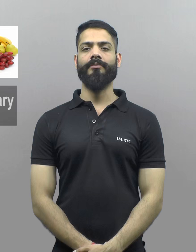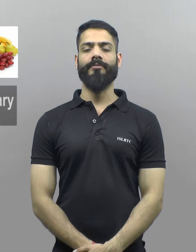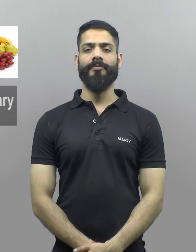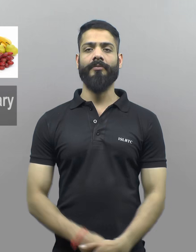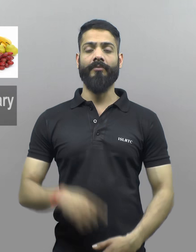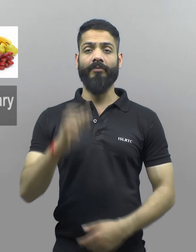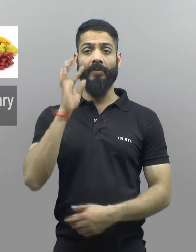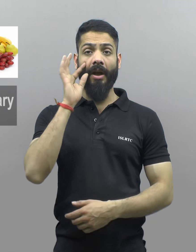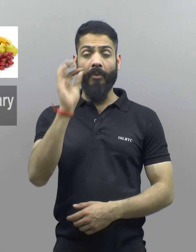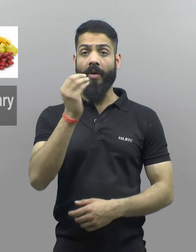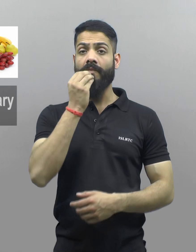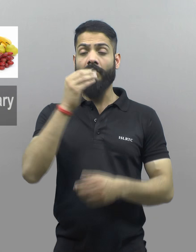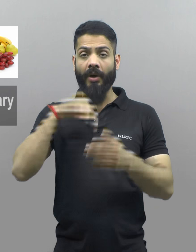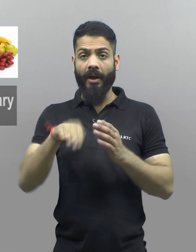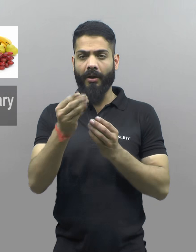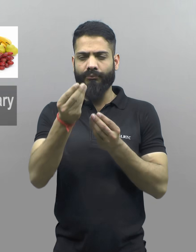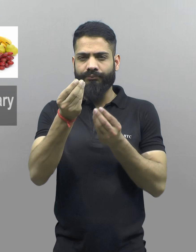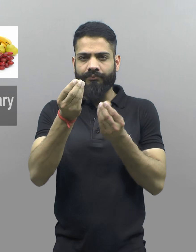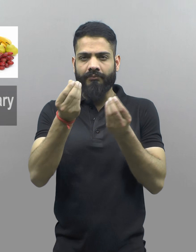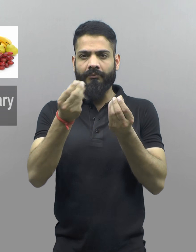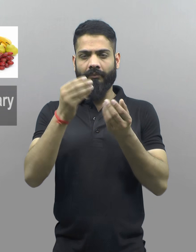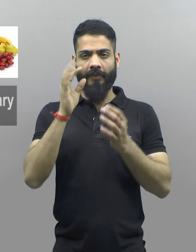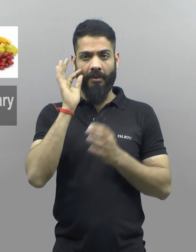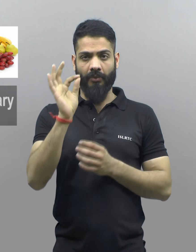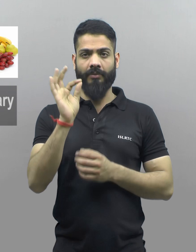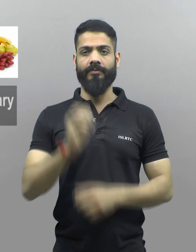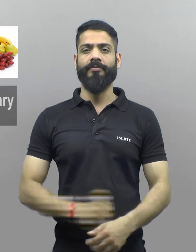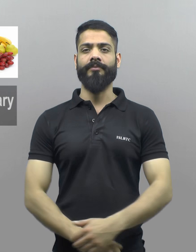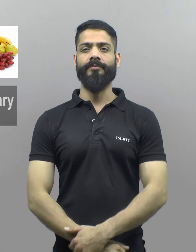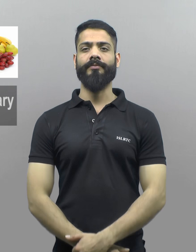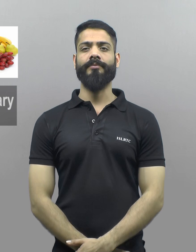Essential Dietary Minerals